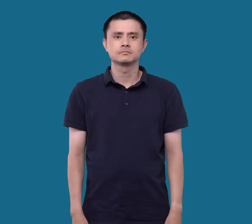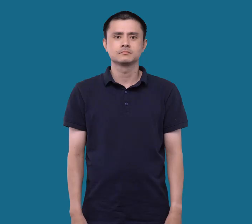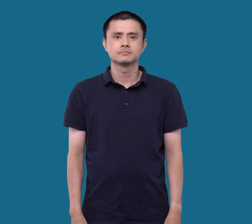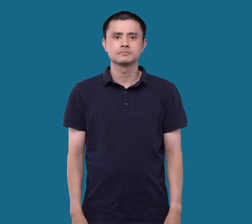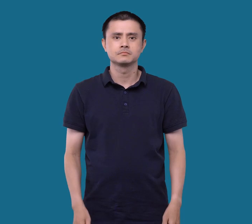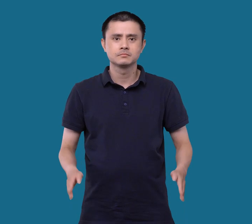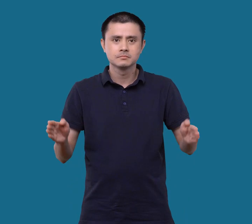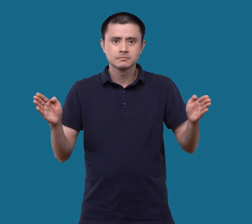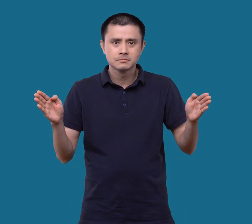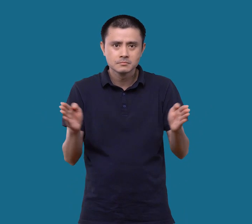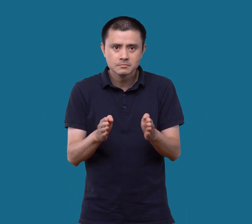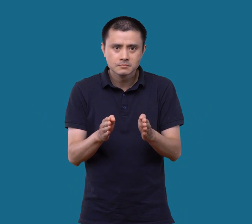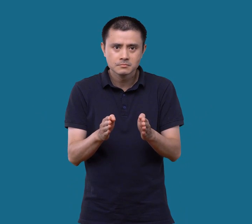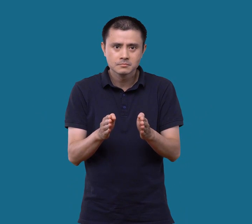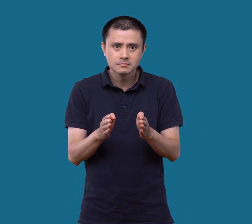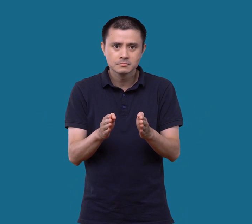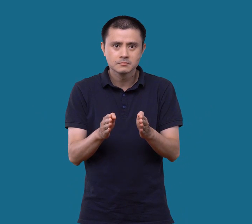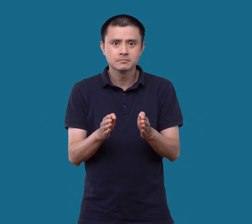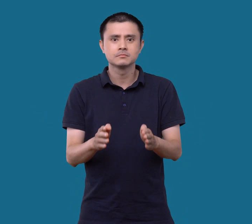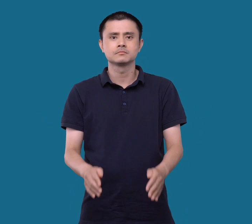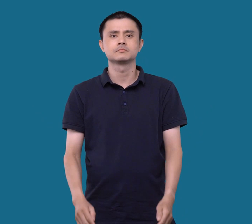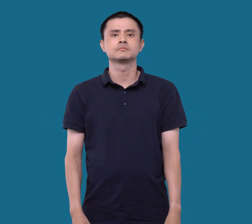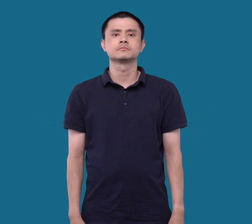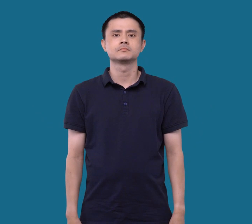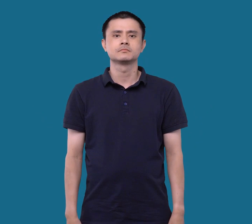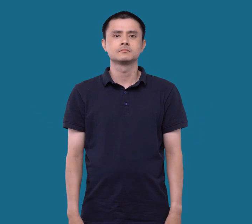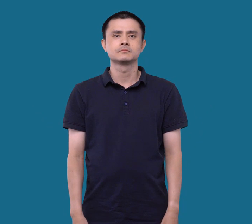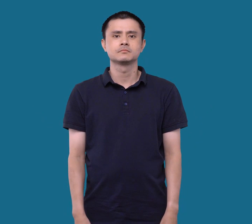ngắn